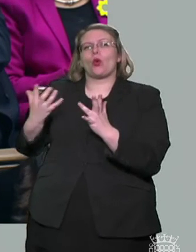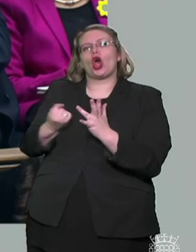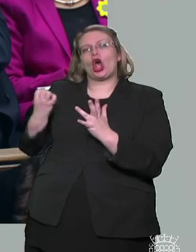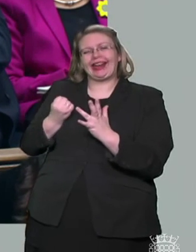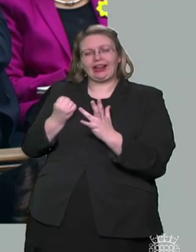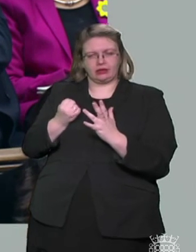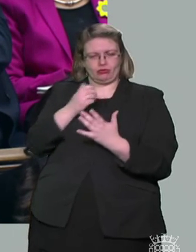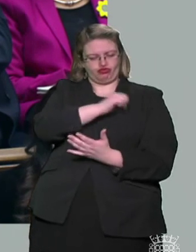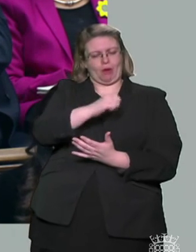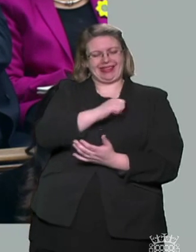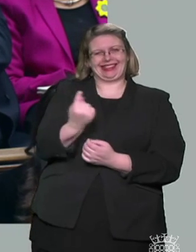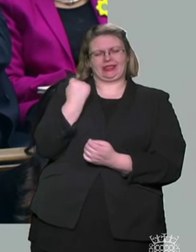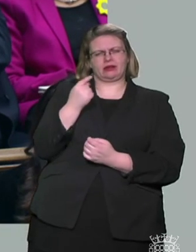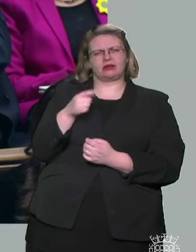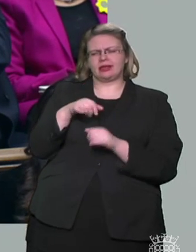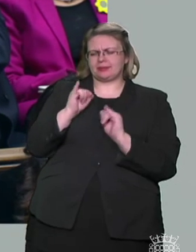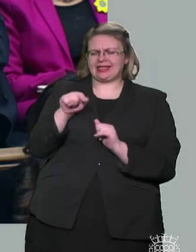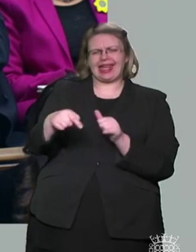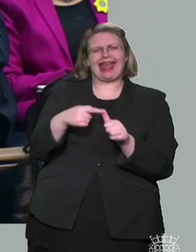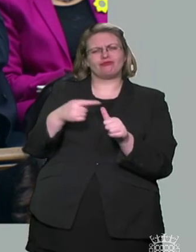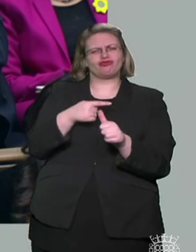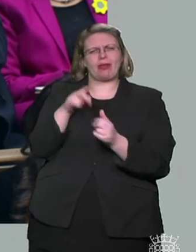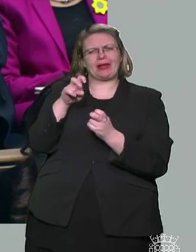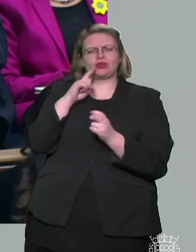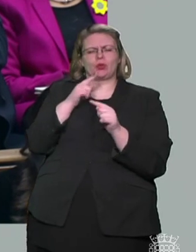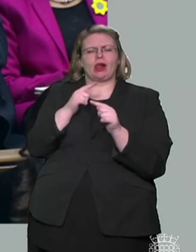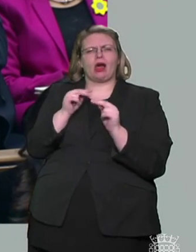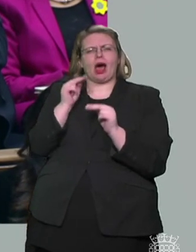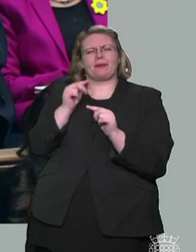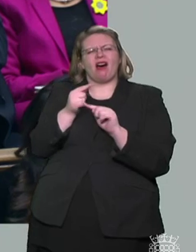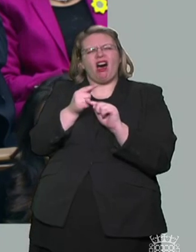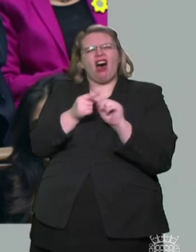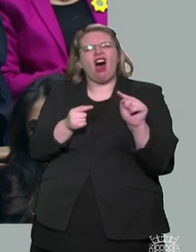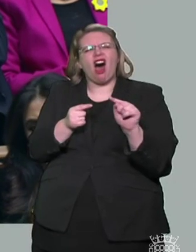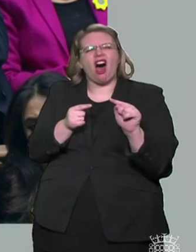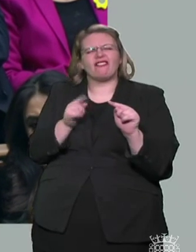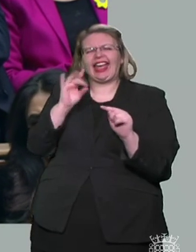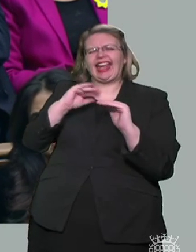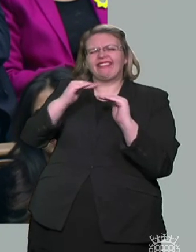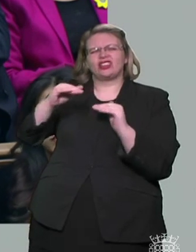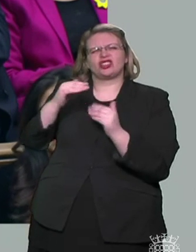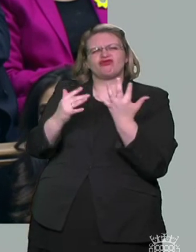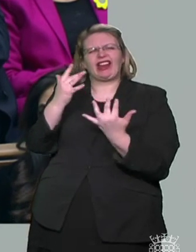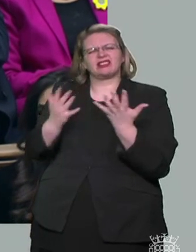Instead, from April the state pension will rise by less than half of the current inflation rate.